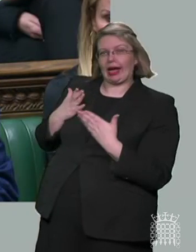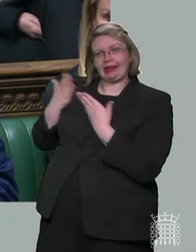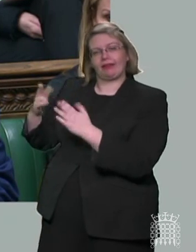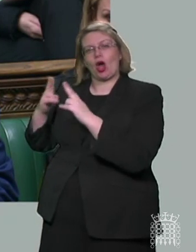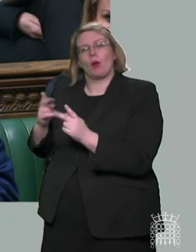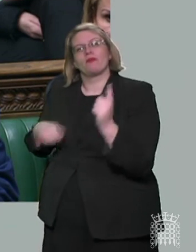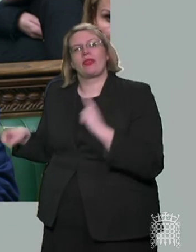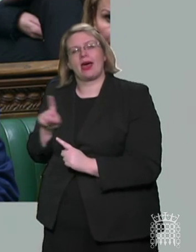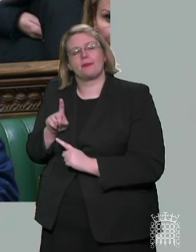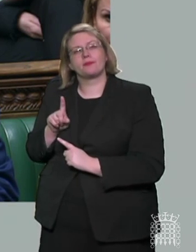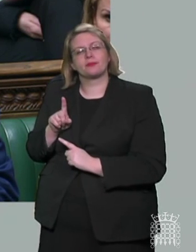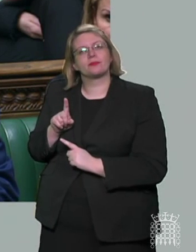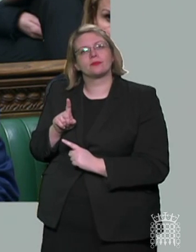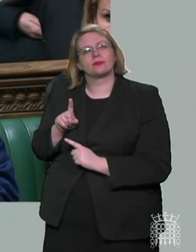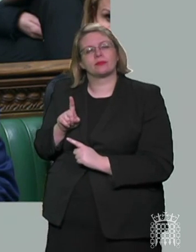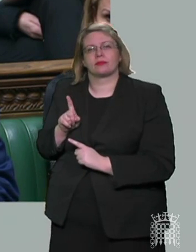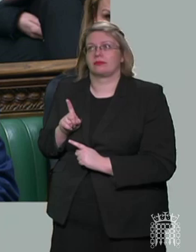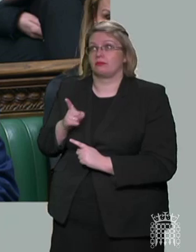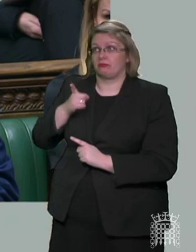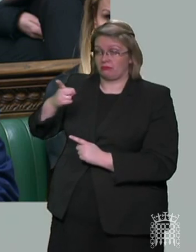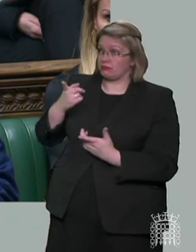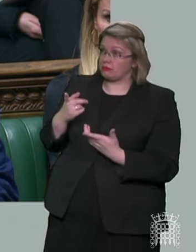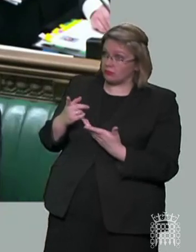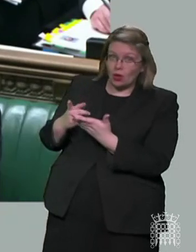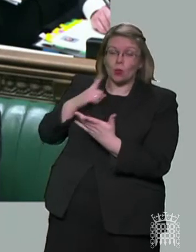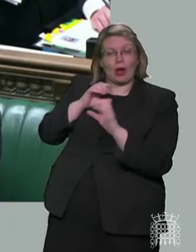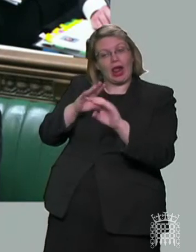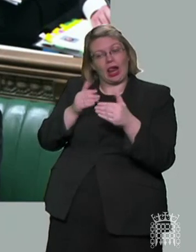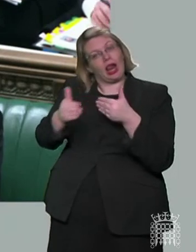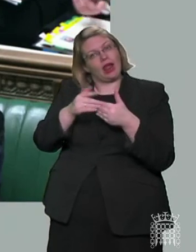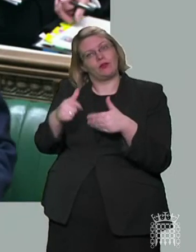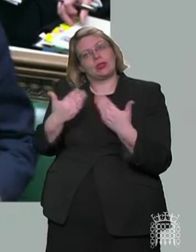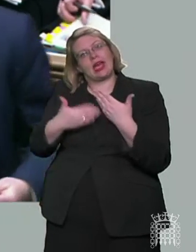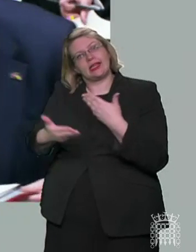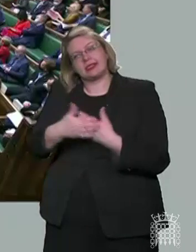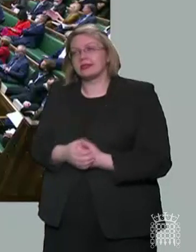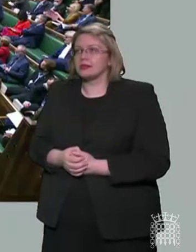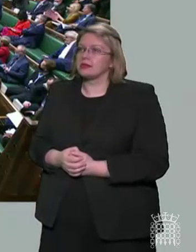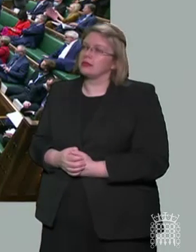My right honourable Friend will be setting that out in the course of the next few days.